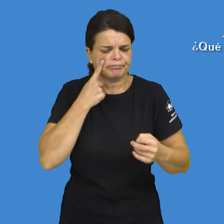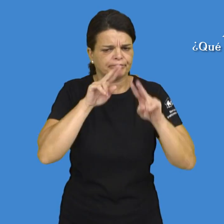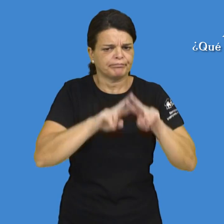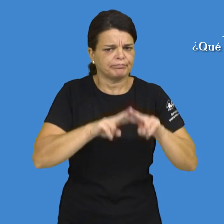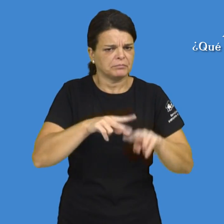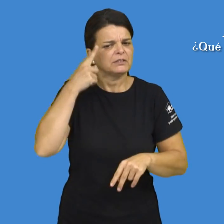revisar